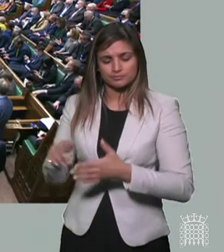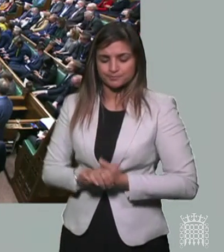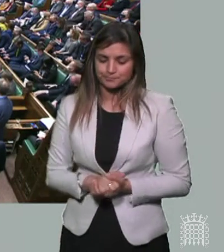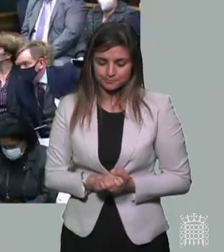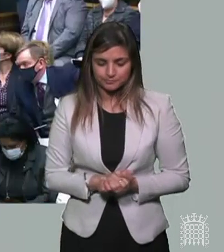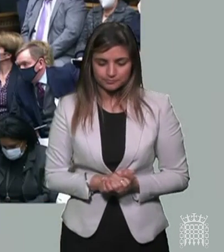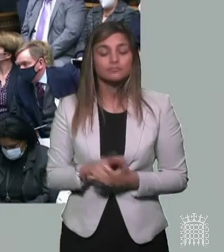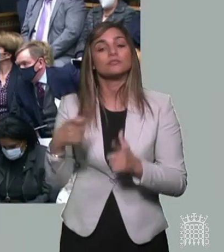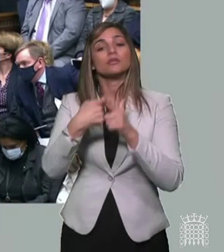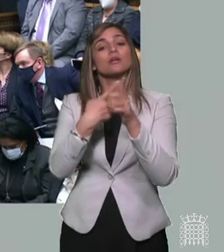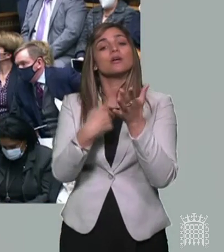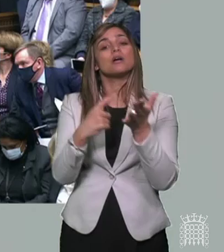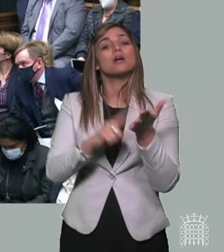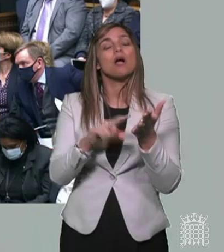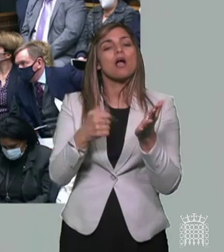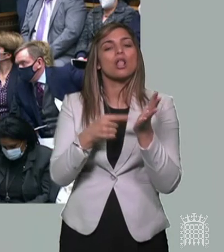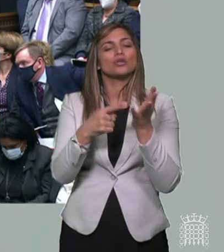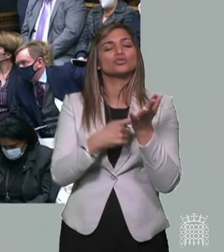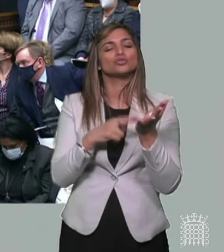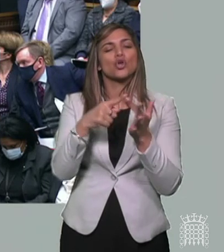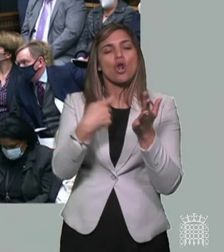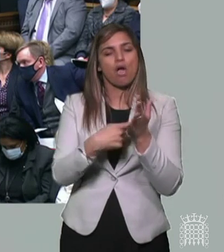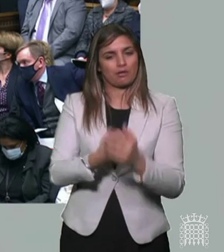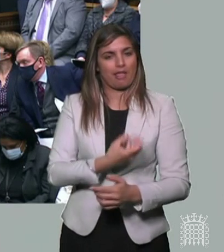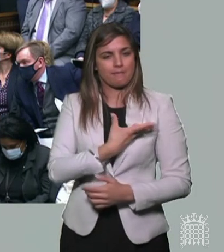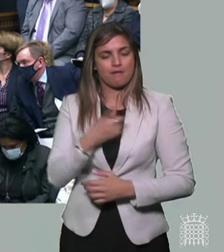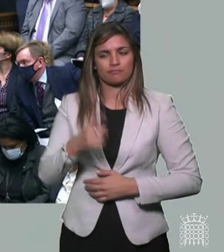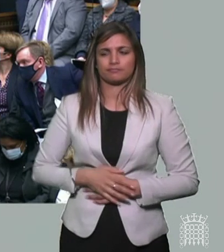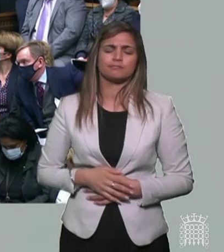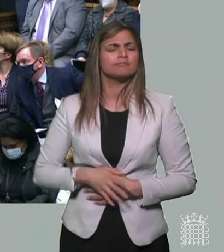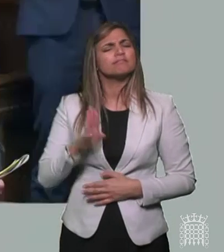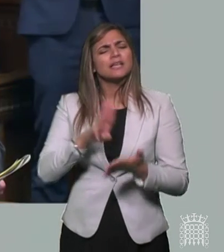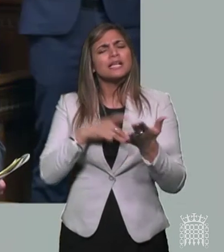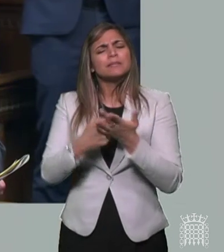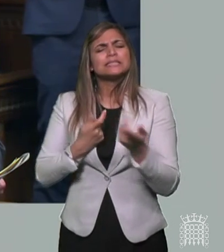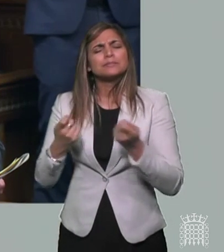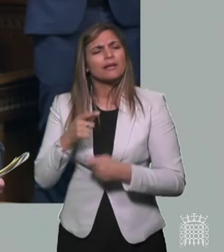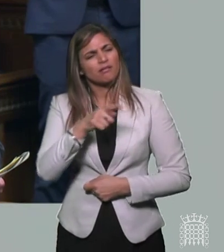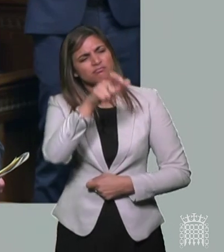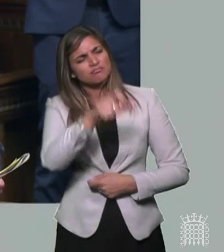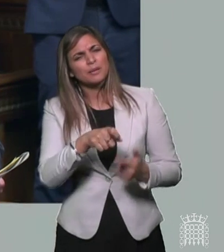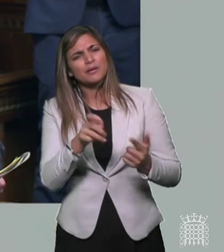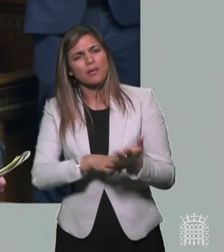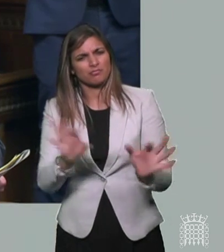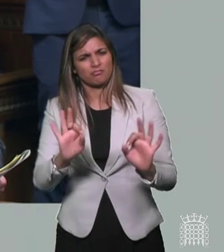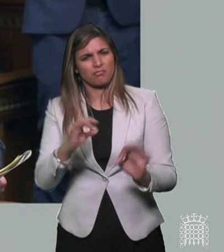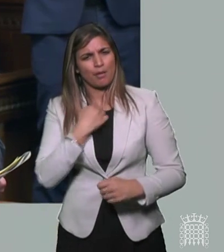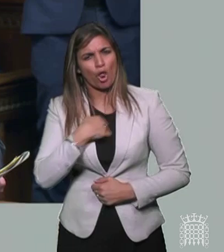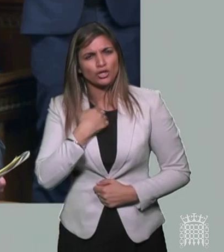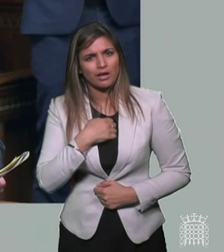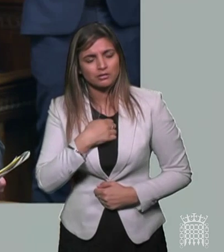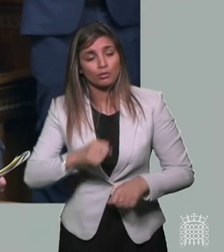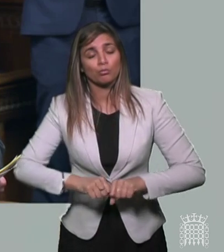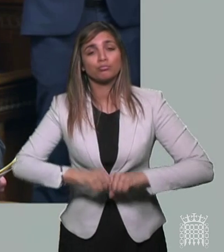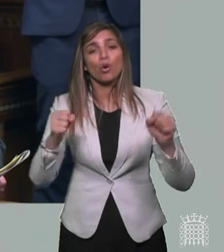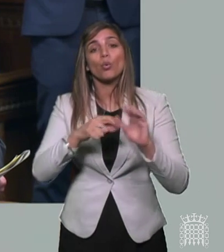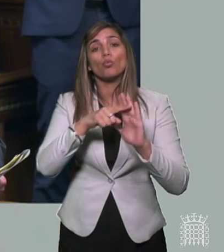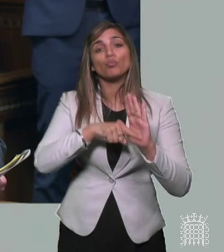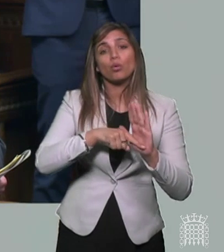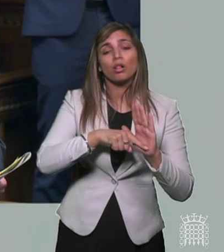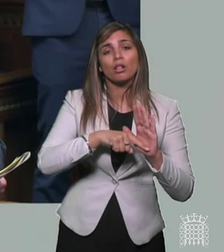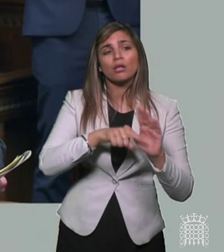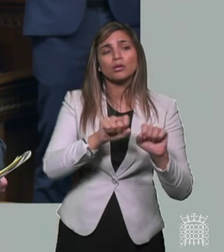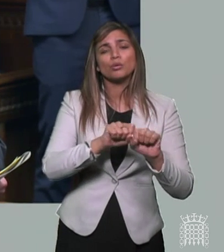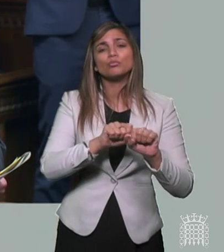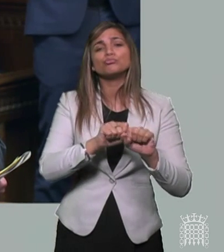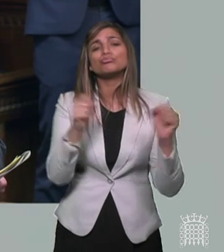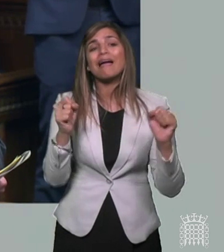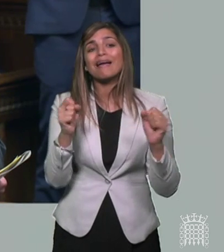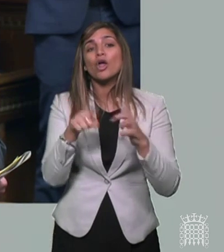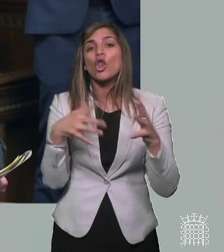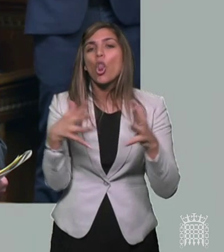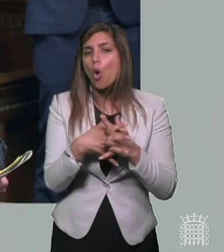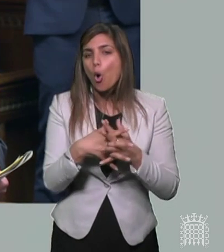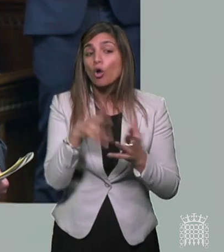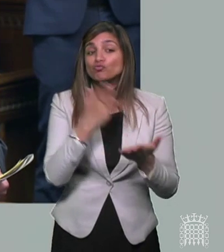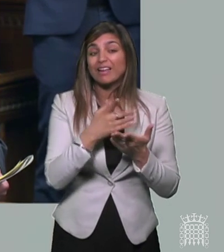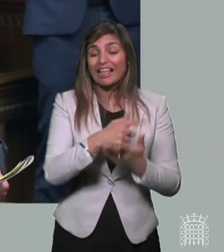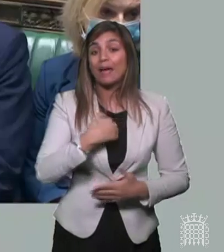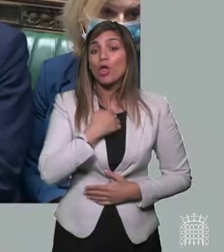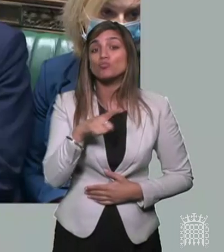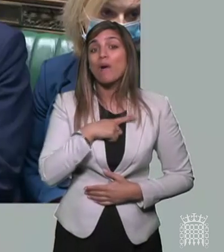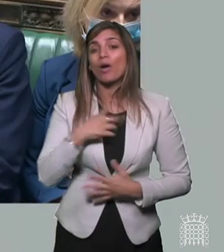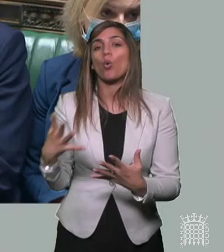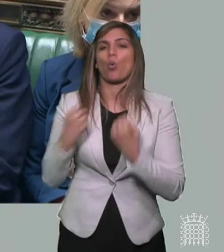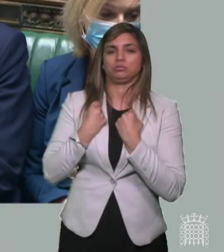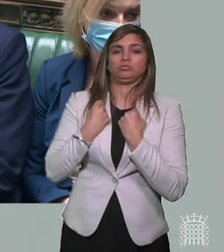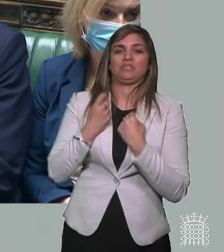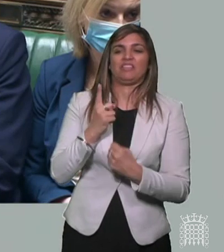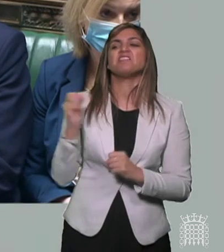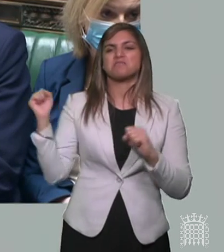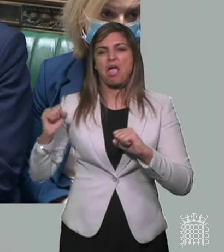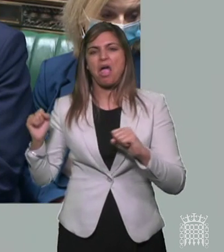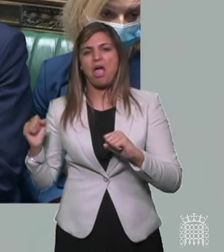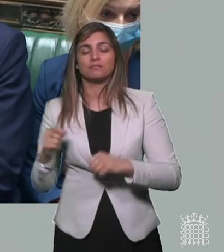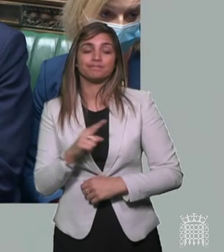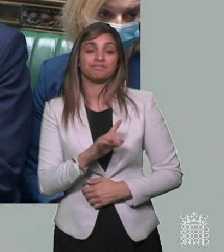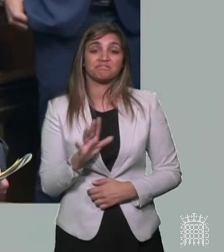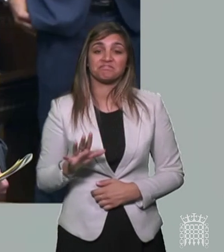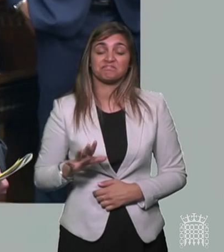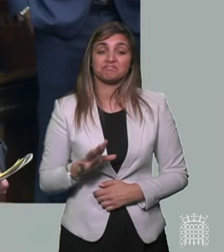The Prime Minister has not apologised for breaking the rules and breaking the law; he is sorry because he has been caught.